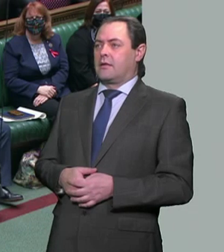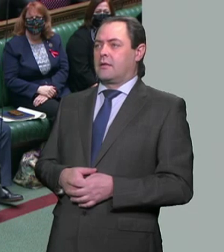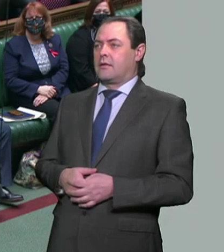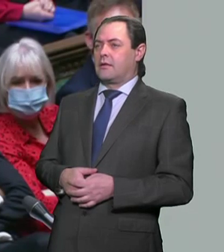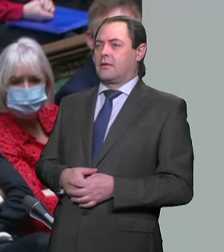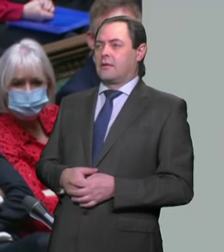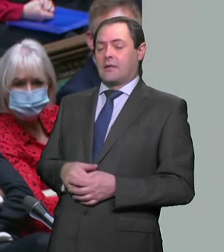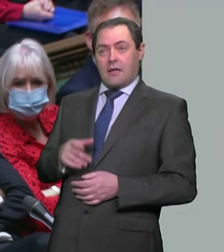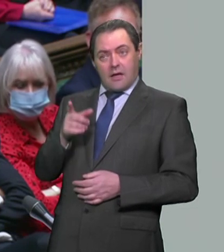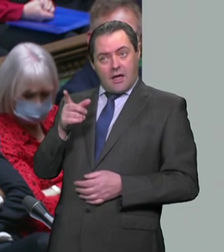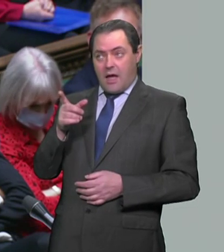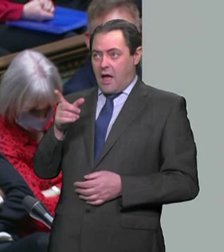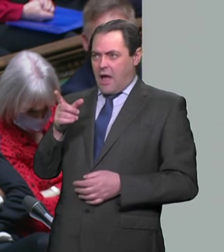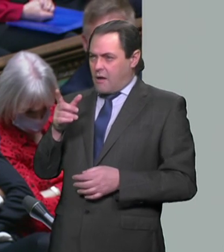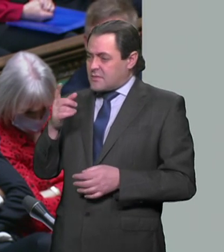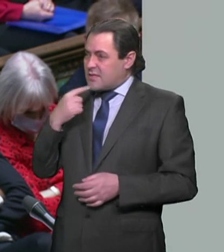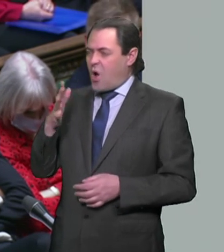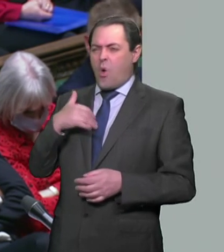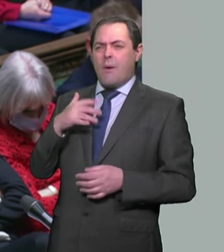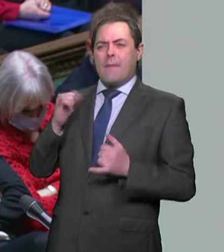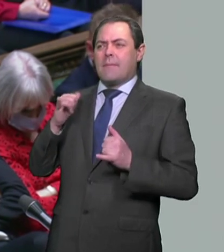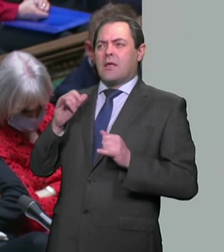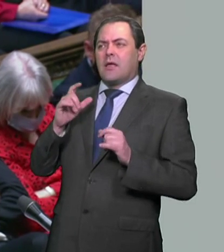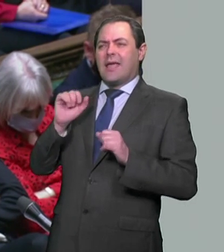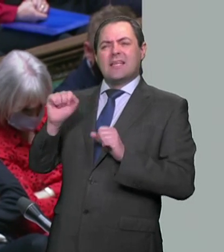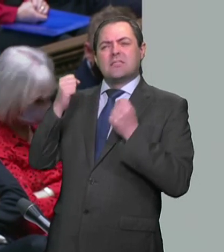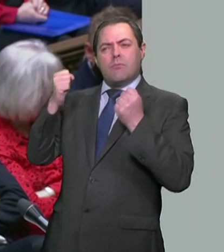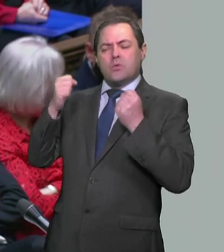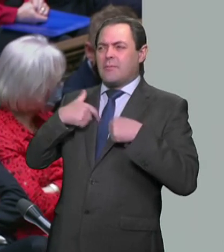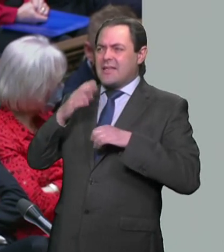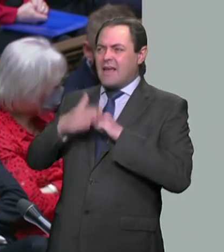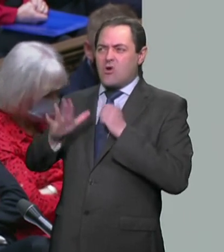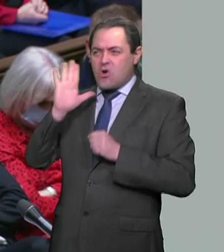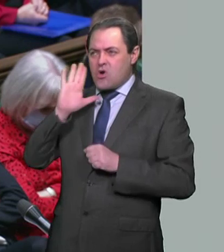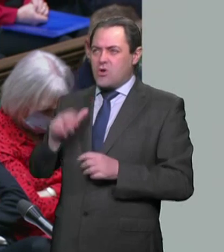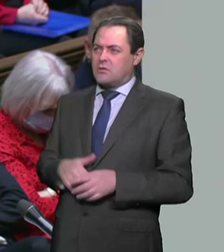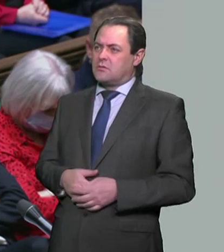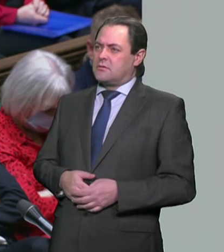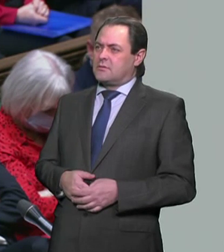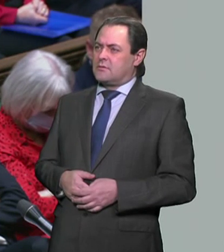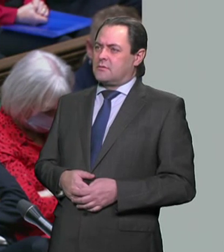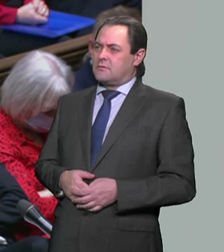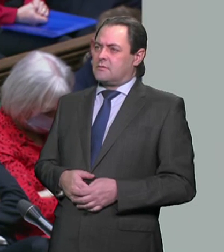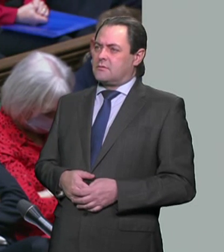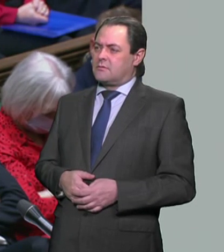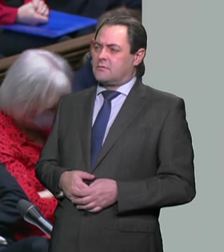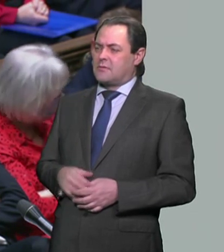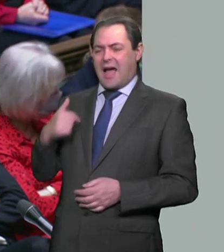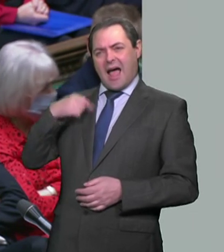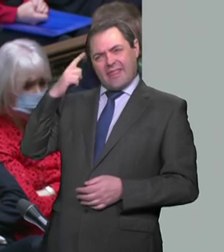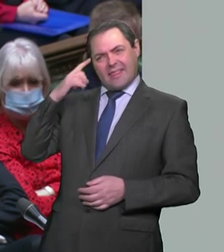If I did not hear it, he was drowned out by his supporters.